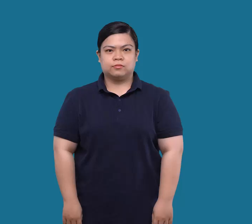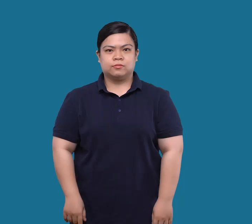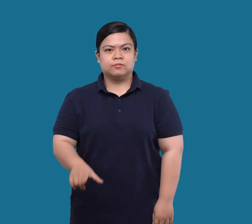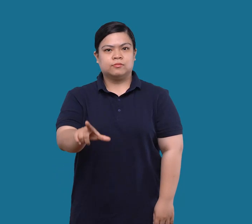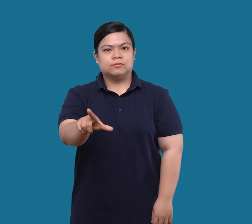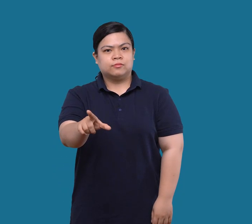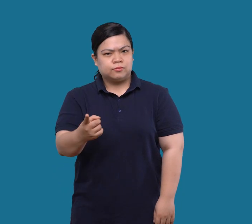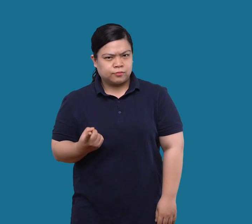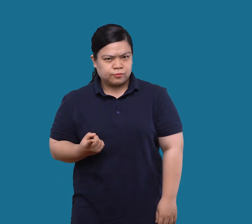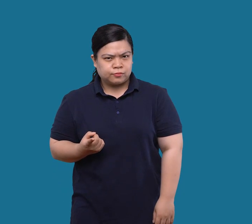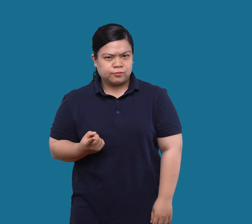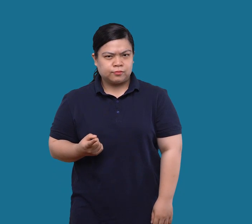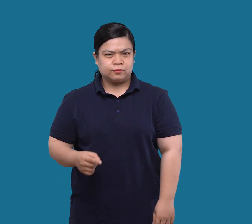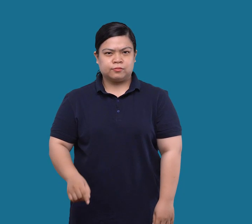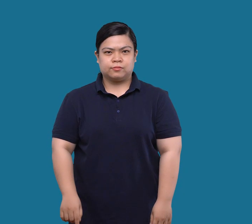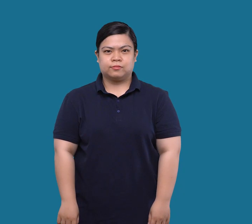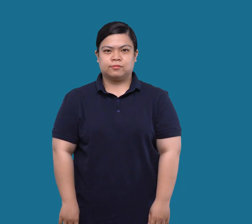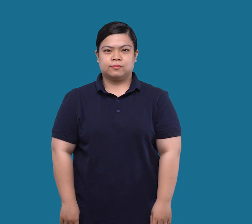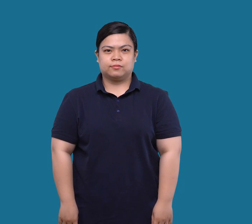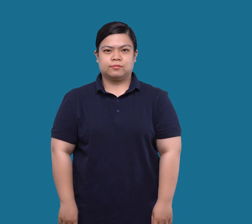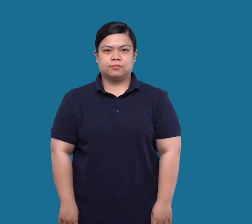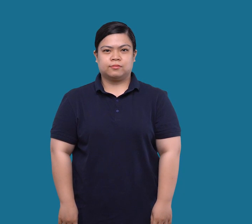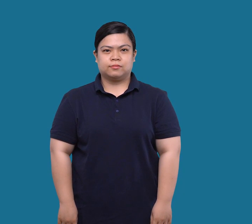lý do